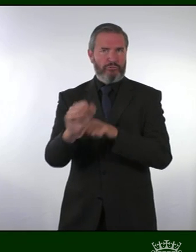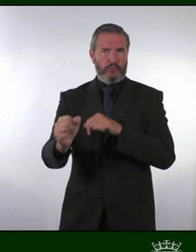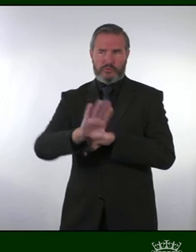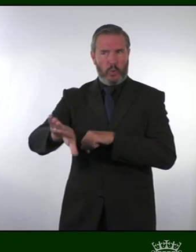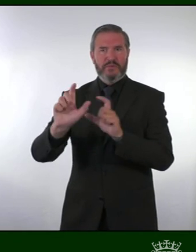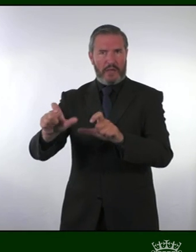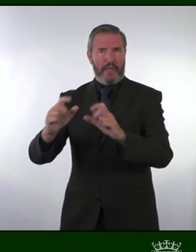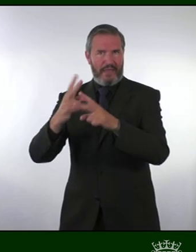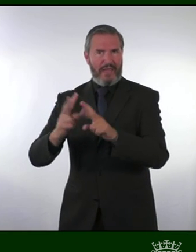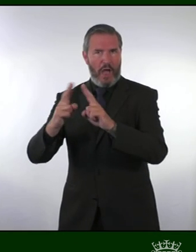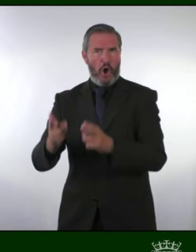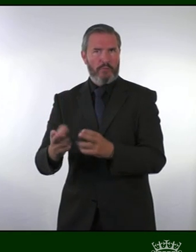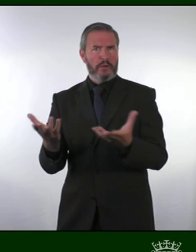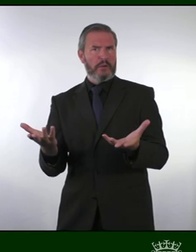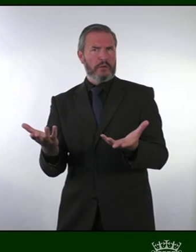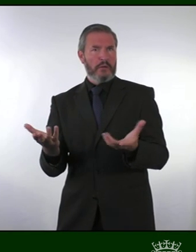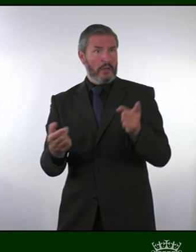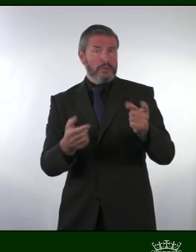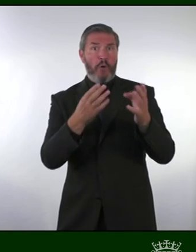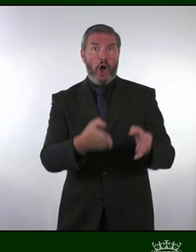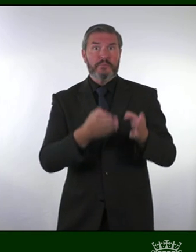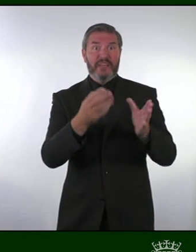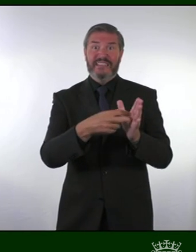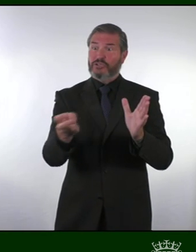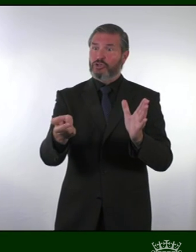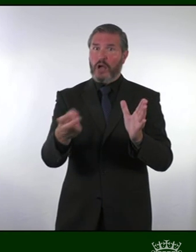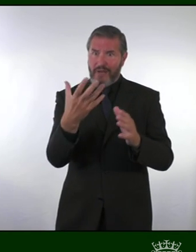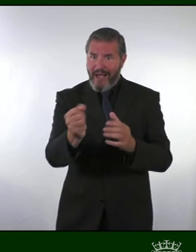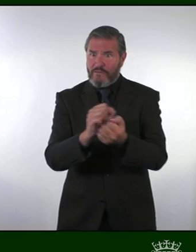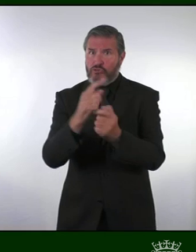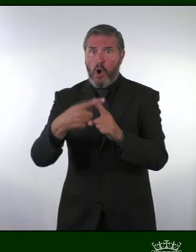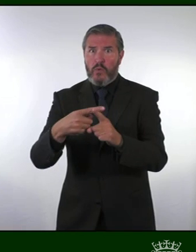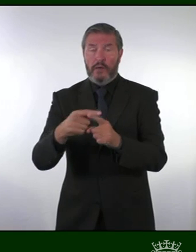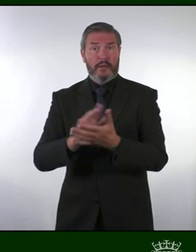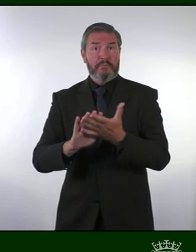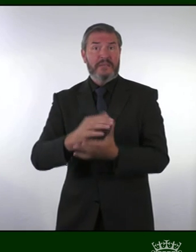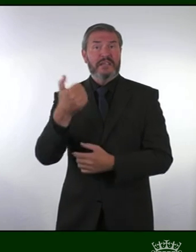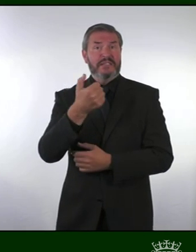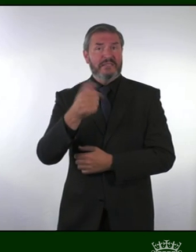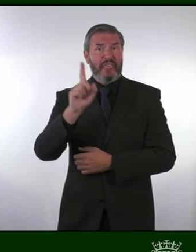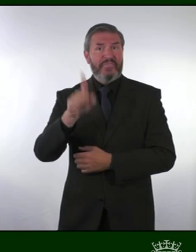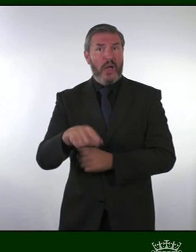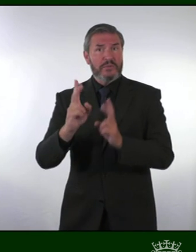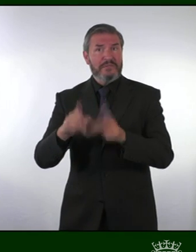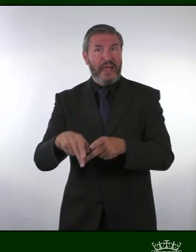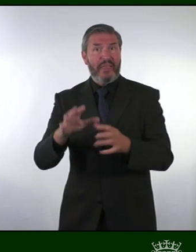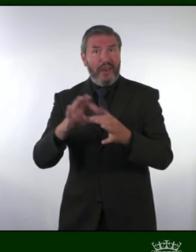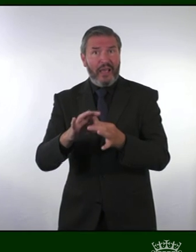This Government’s policy of discharging patients with coronavirus into homes has led to over 16,000 deaths.